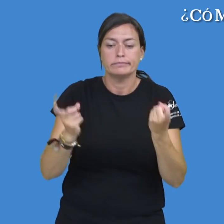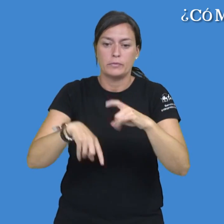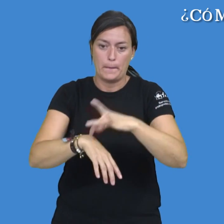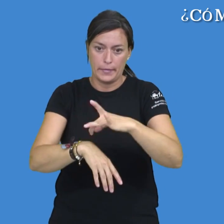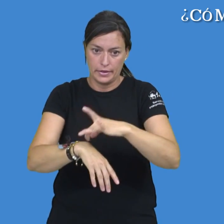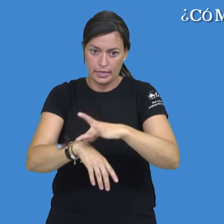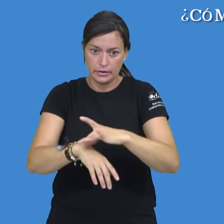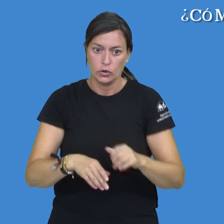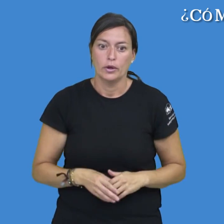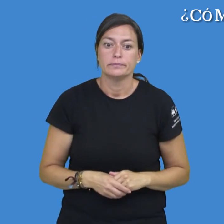enfermo